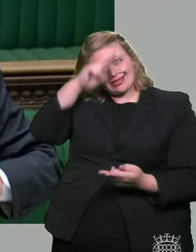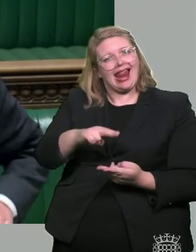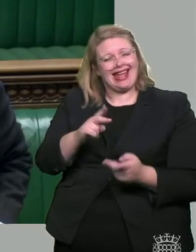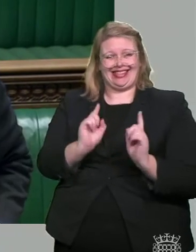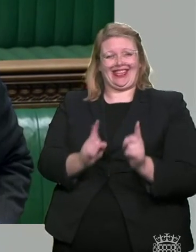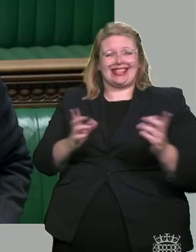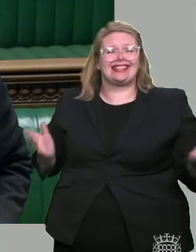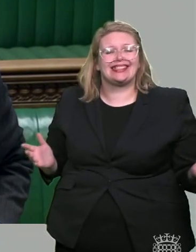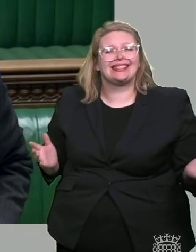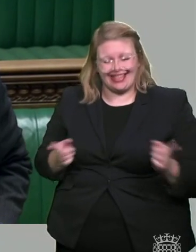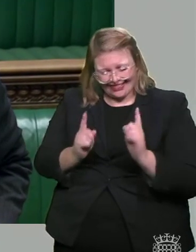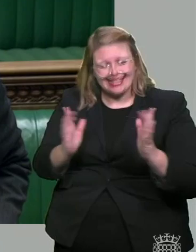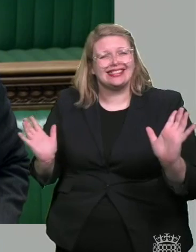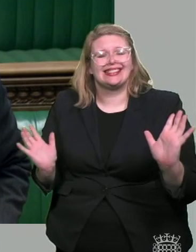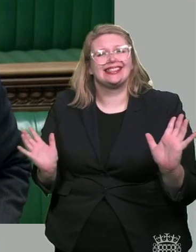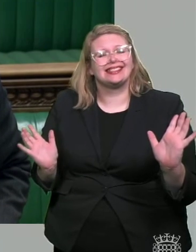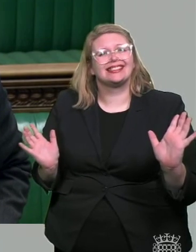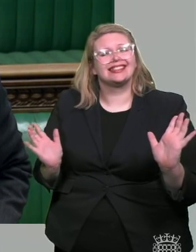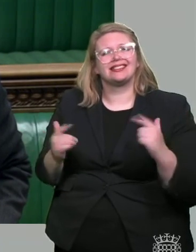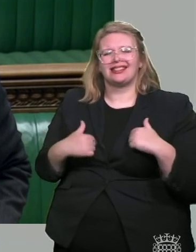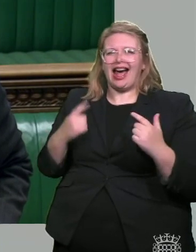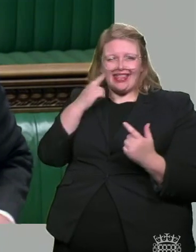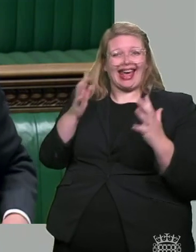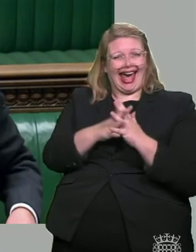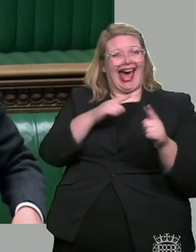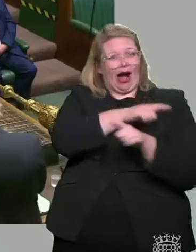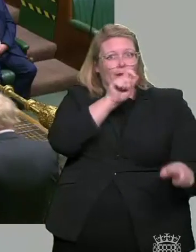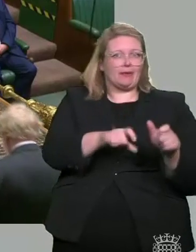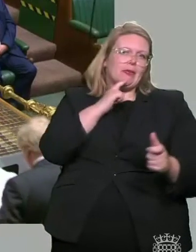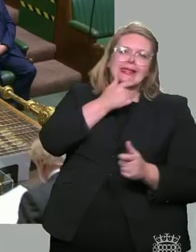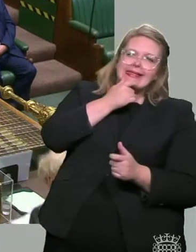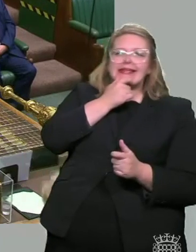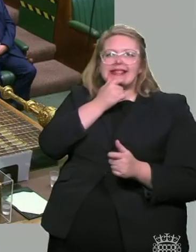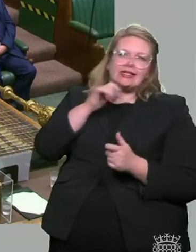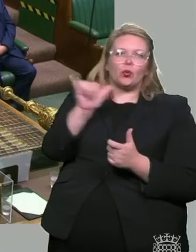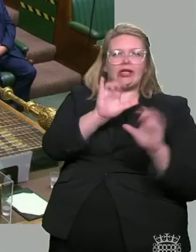It is on that basis that I think people are going to judge our parties on 6 May.